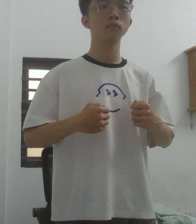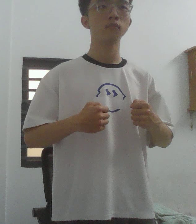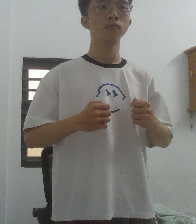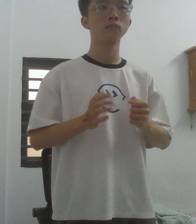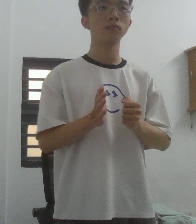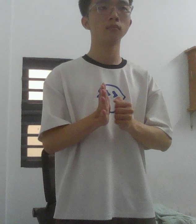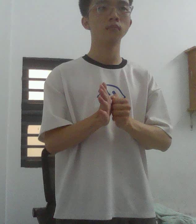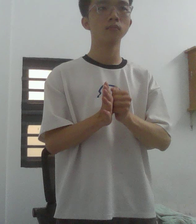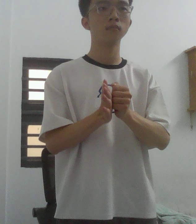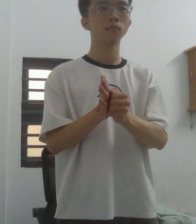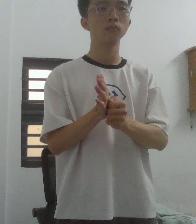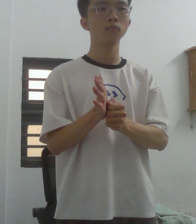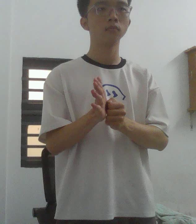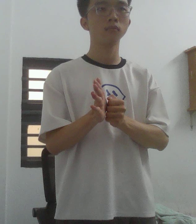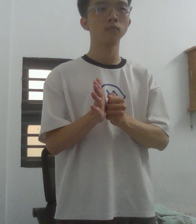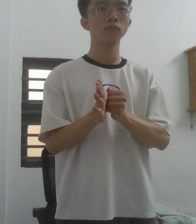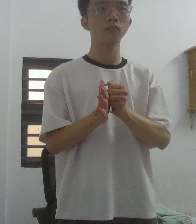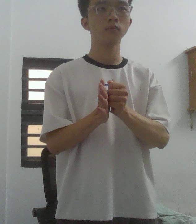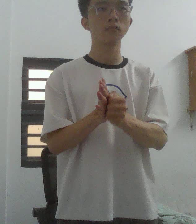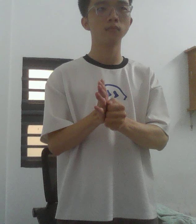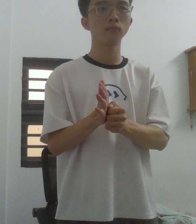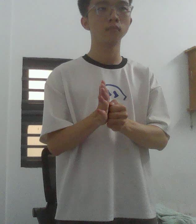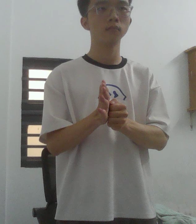thang